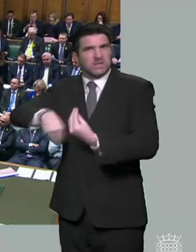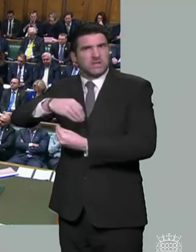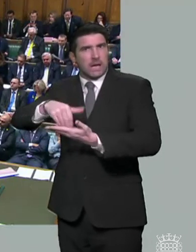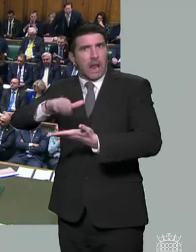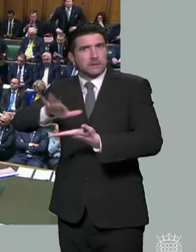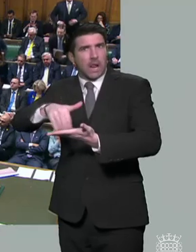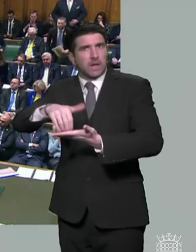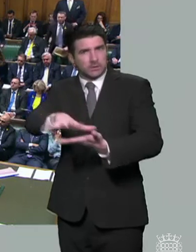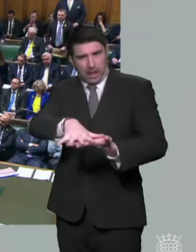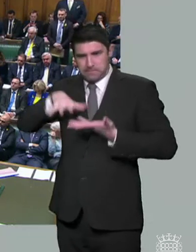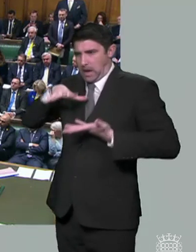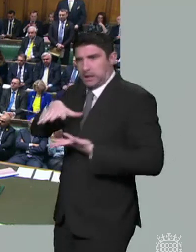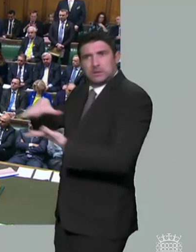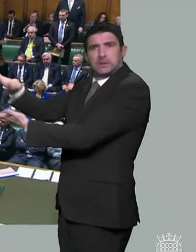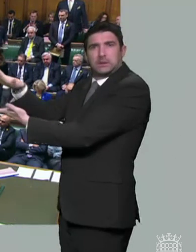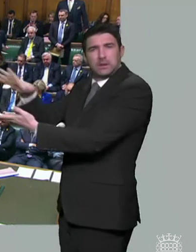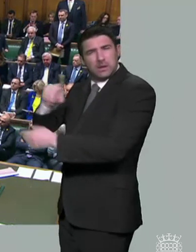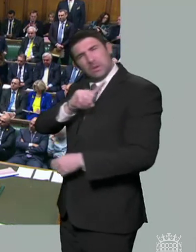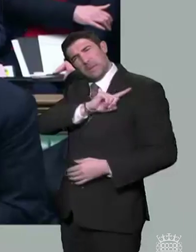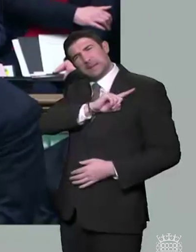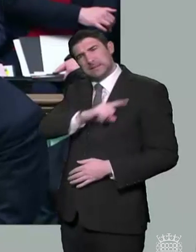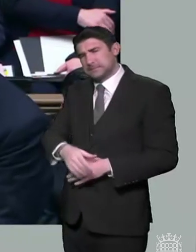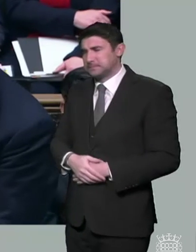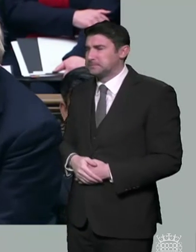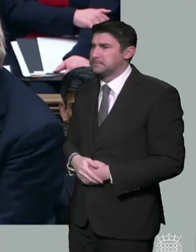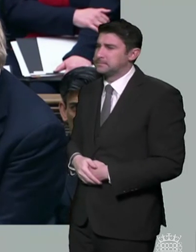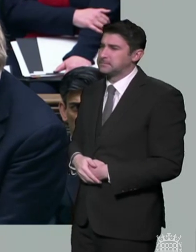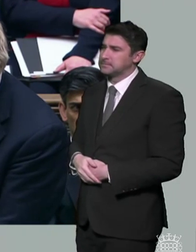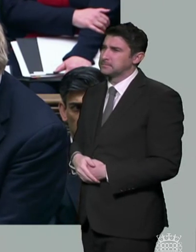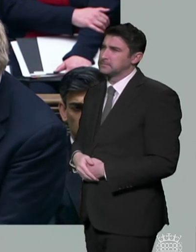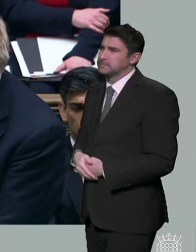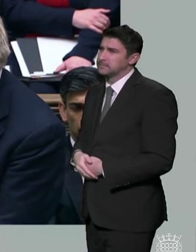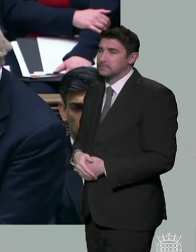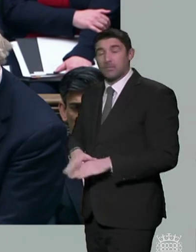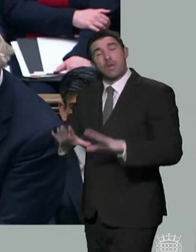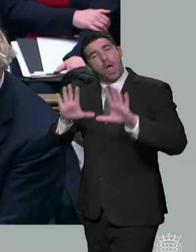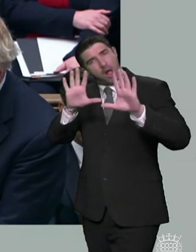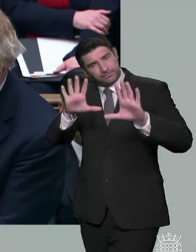Let us look at the impact of what the UK is doing.